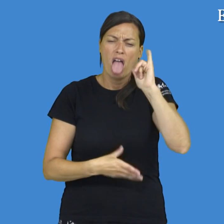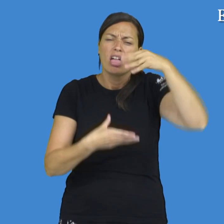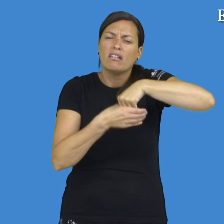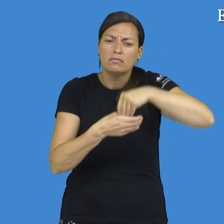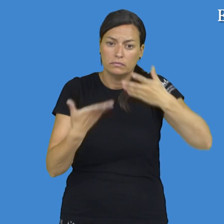dentro